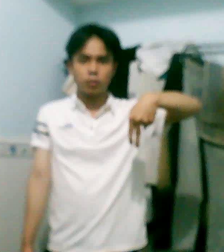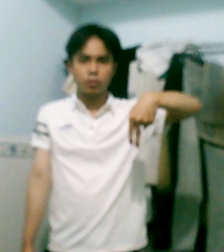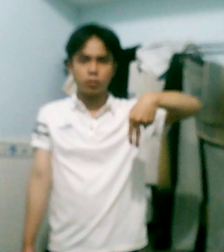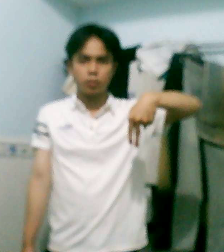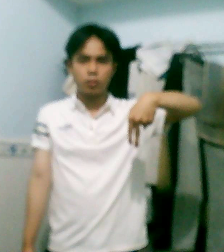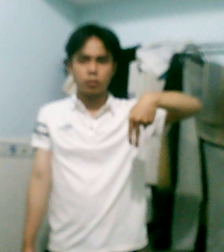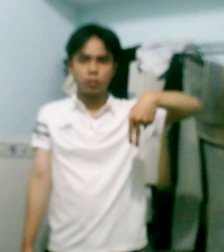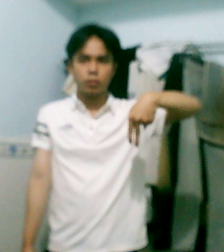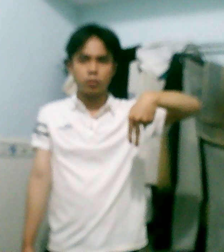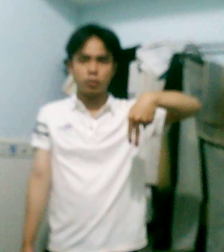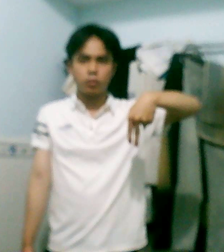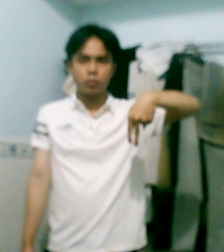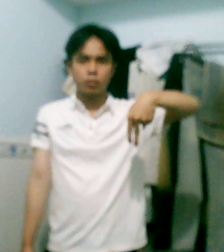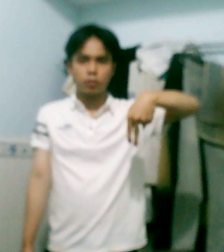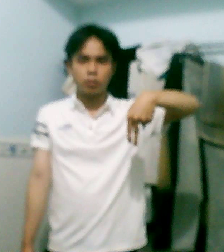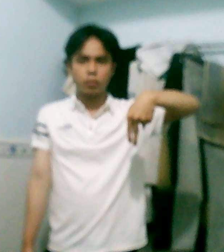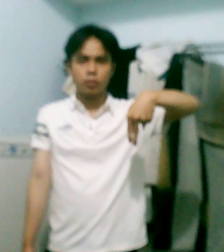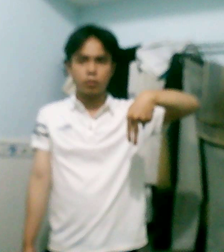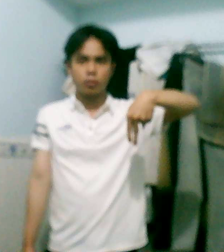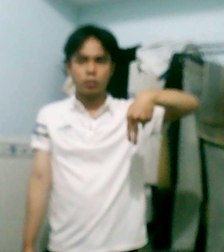n